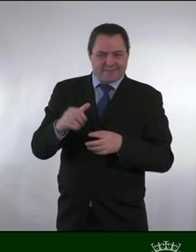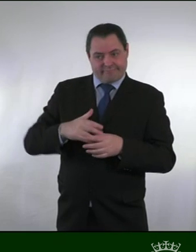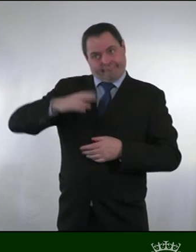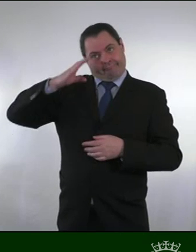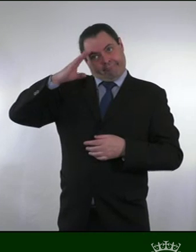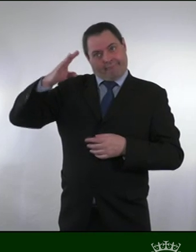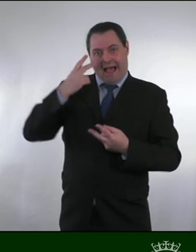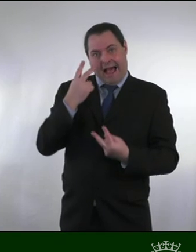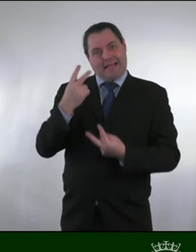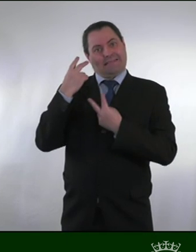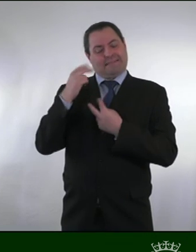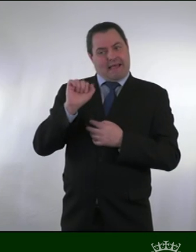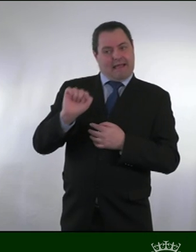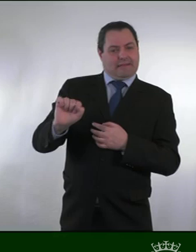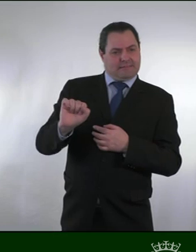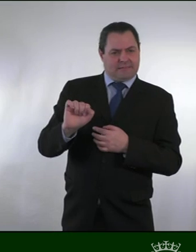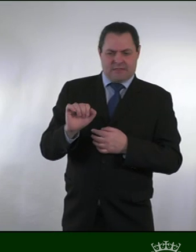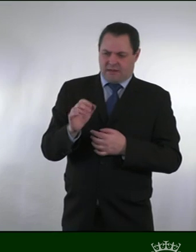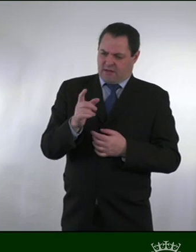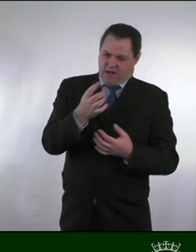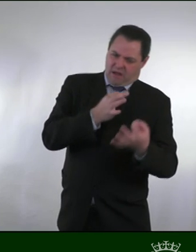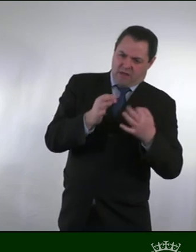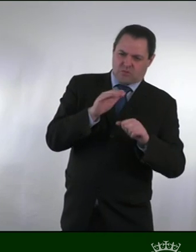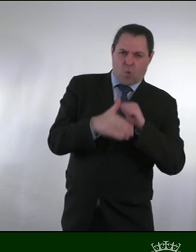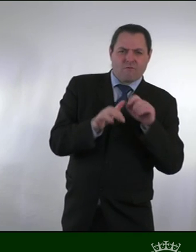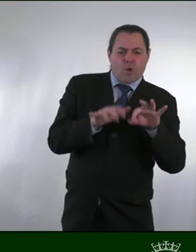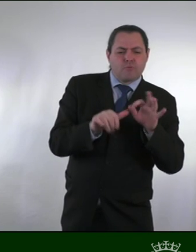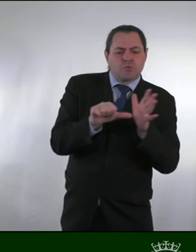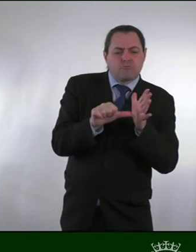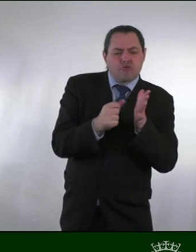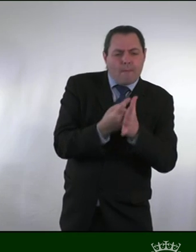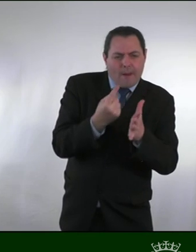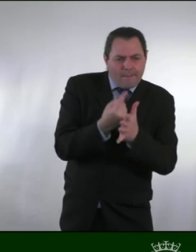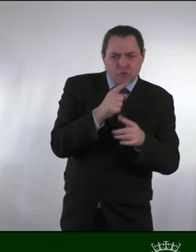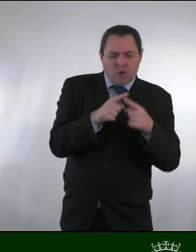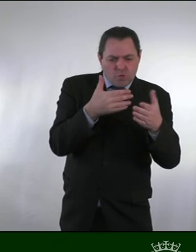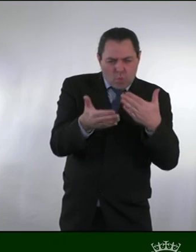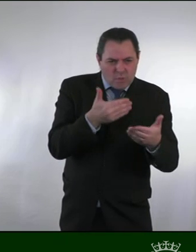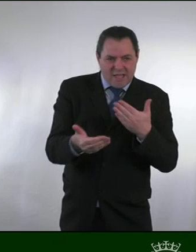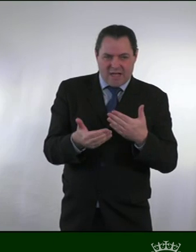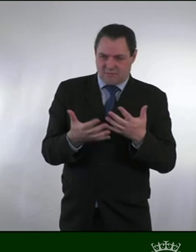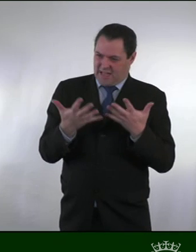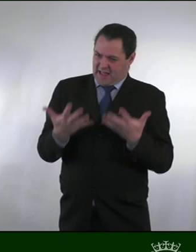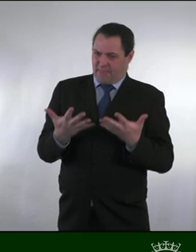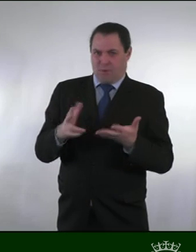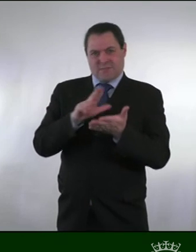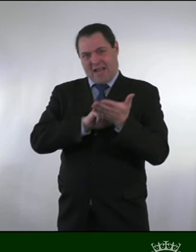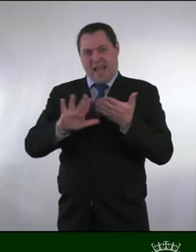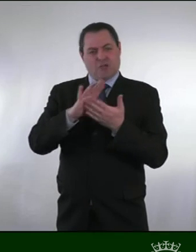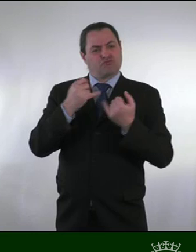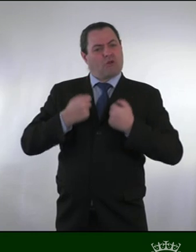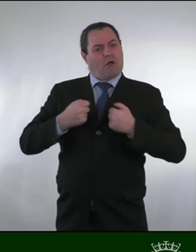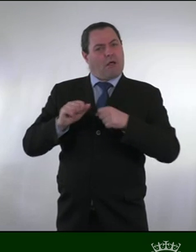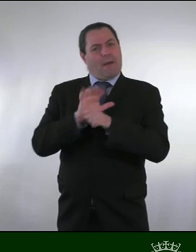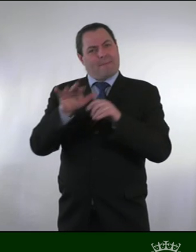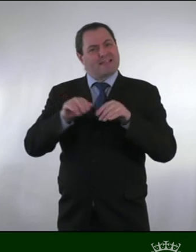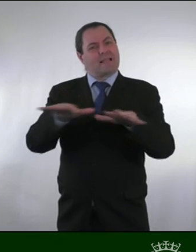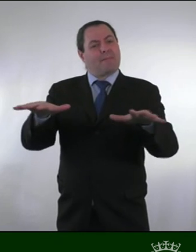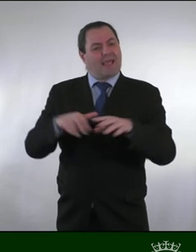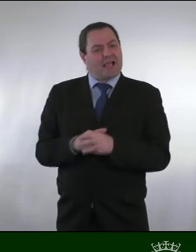It is interesting that his first few questions were about a computer glitch in the Home Office, which we are trying to rectify as we are in the middle of a national pandemic.